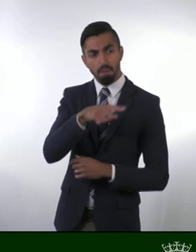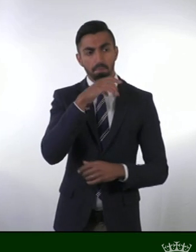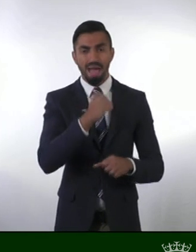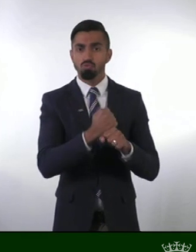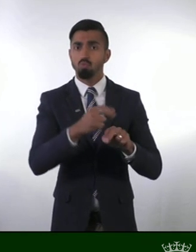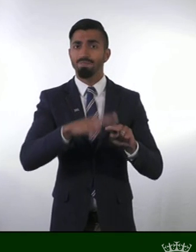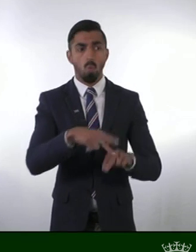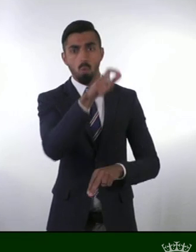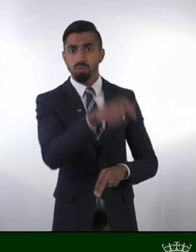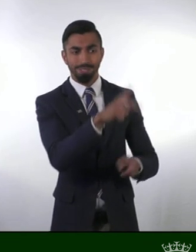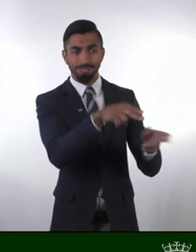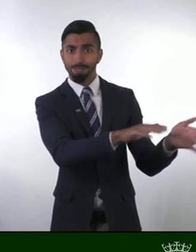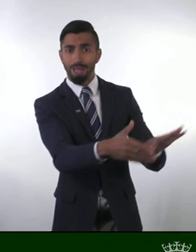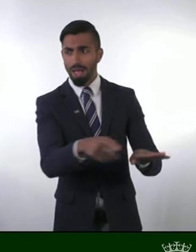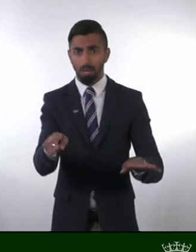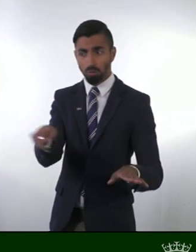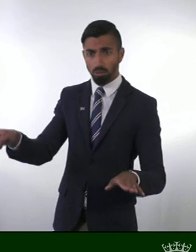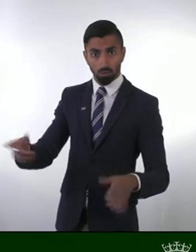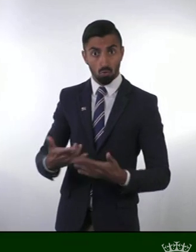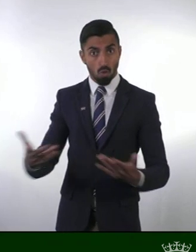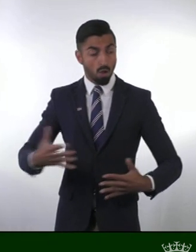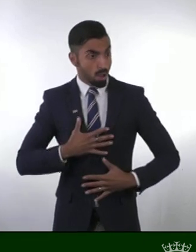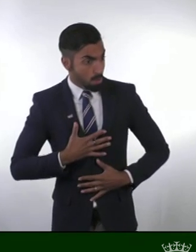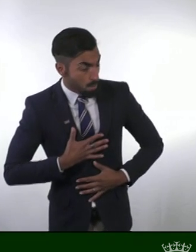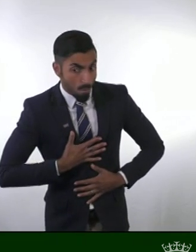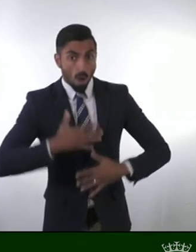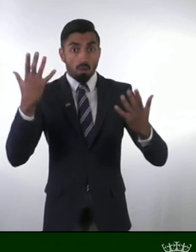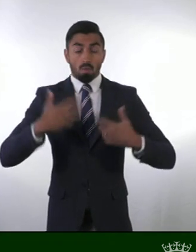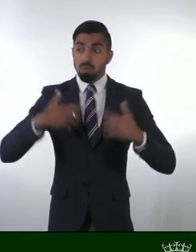Of course I agree that black lives matter.